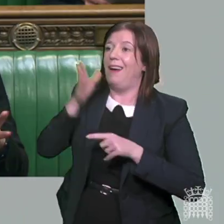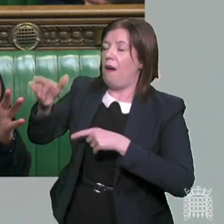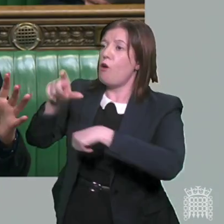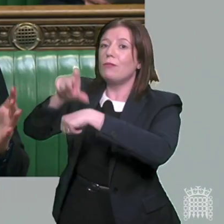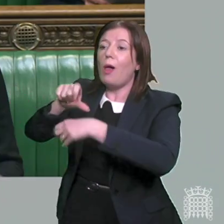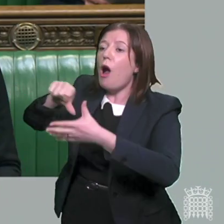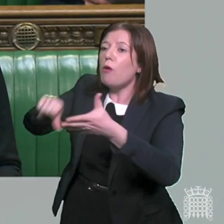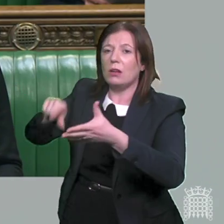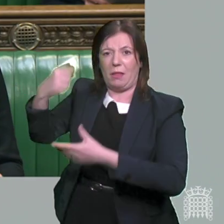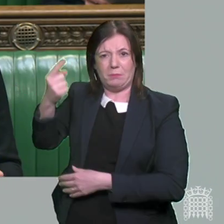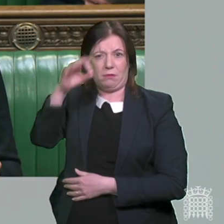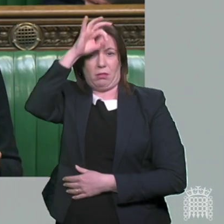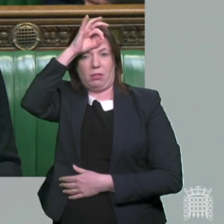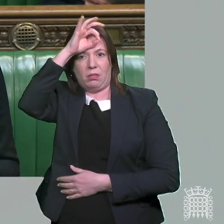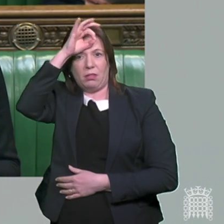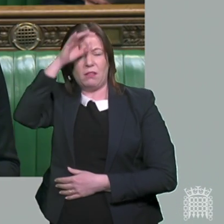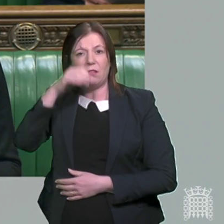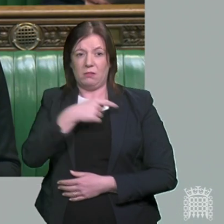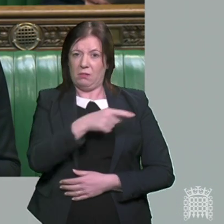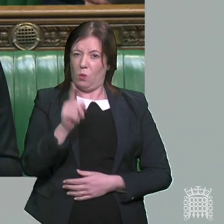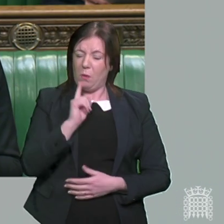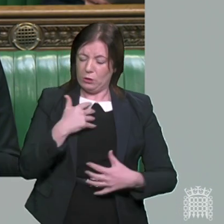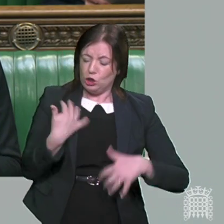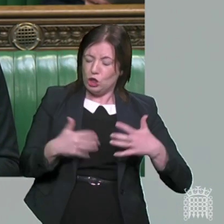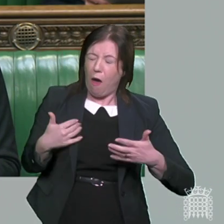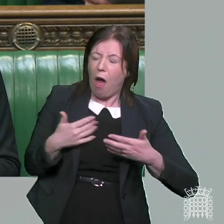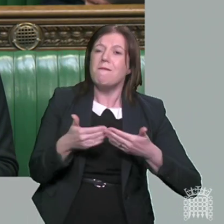These women fear that, once again, they are being used as test subjects.